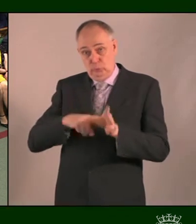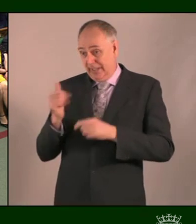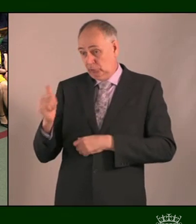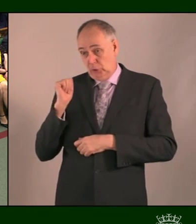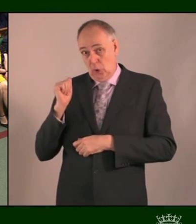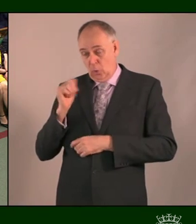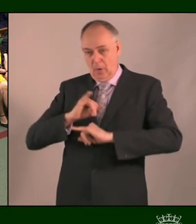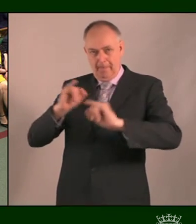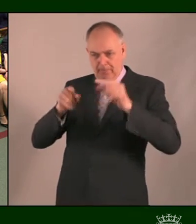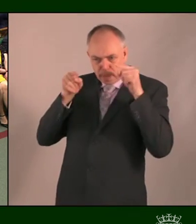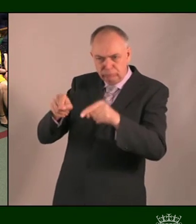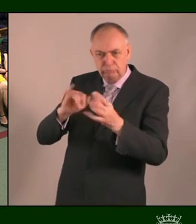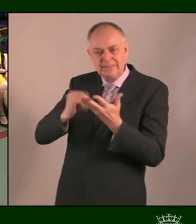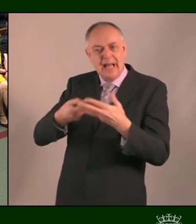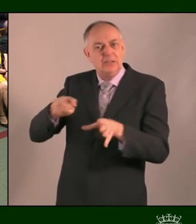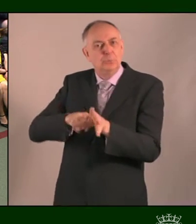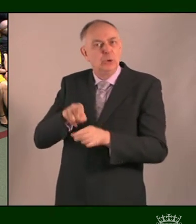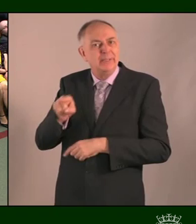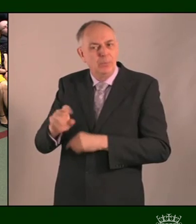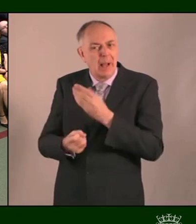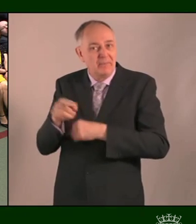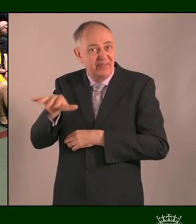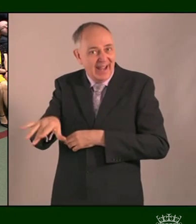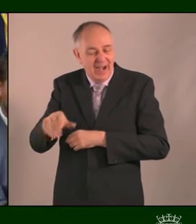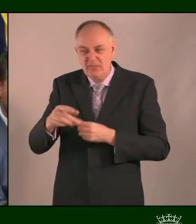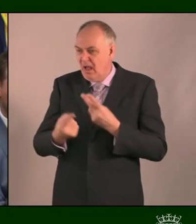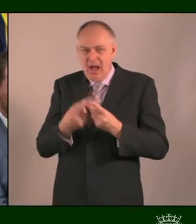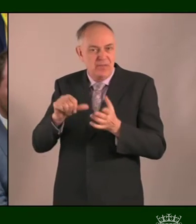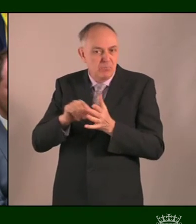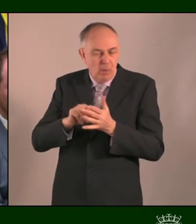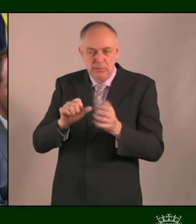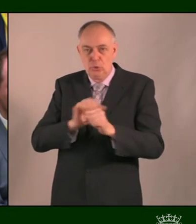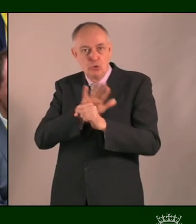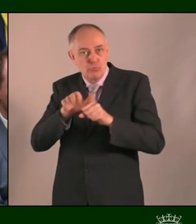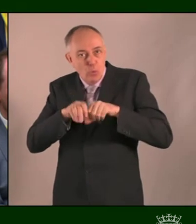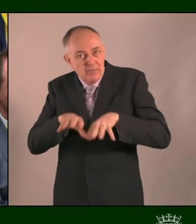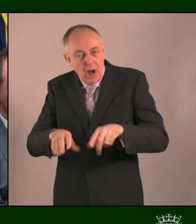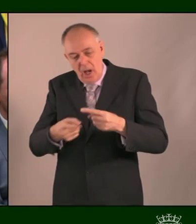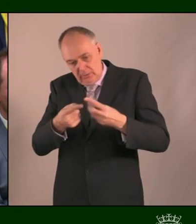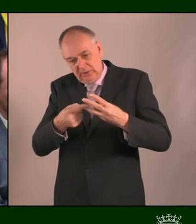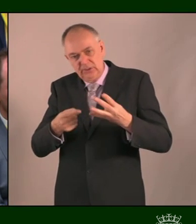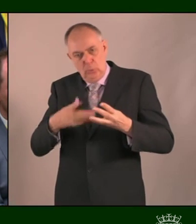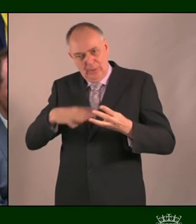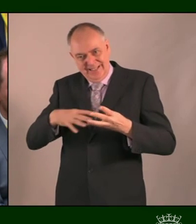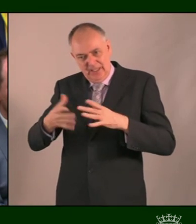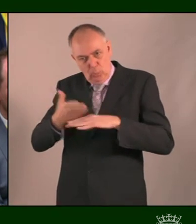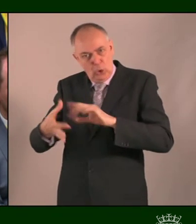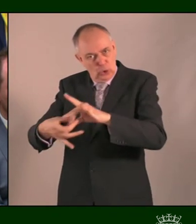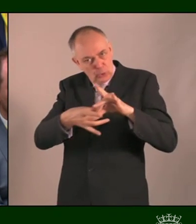It is important, on these matters and on other crises that we face, such as coronavirus, that, where appropriate, we do stand together.